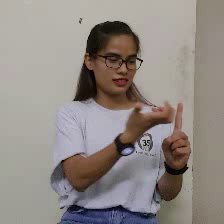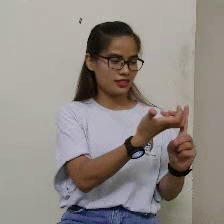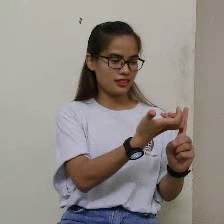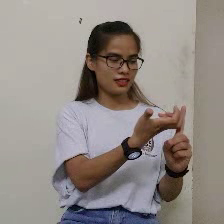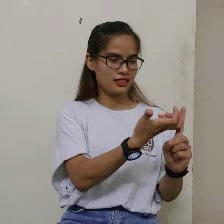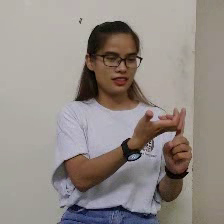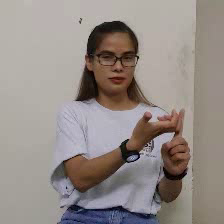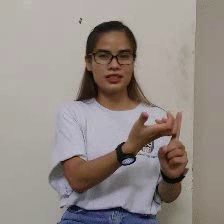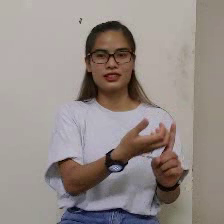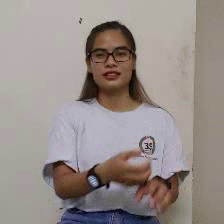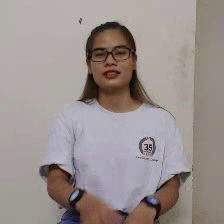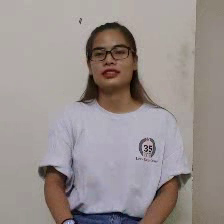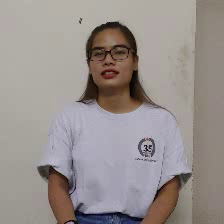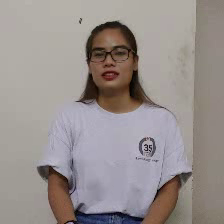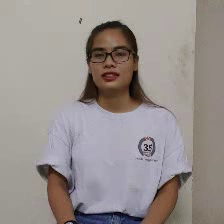Hâm mộ